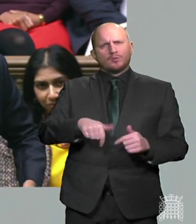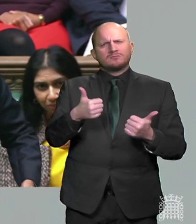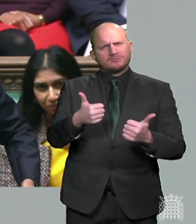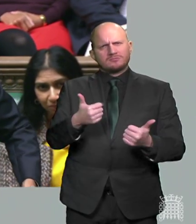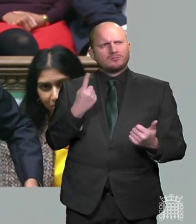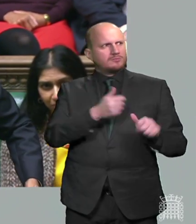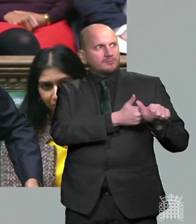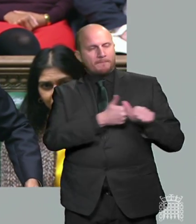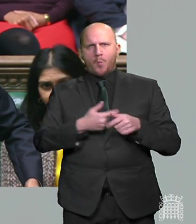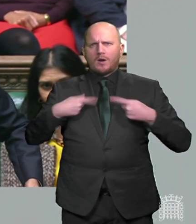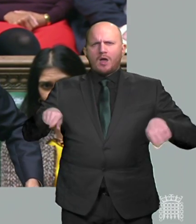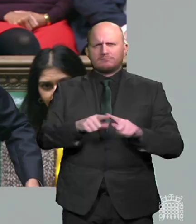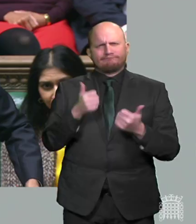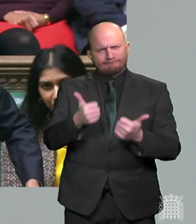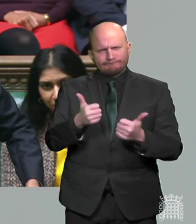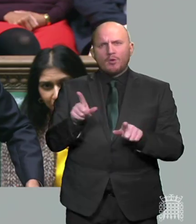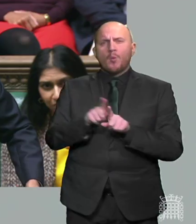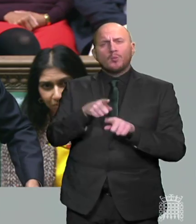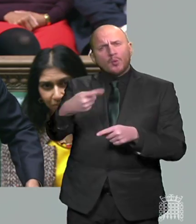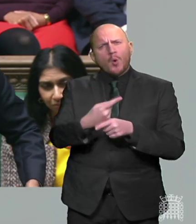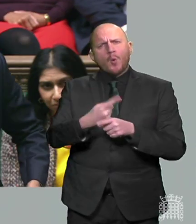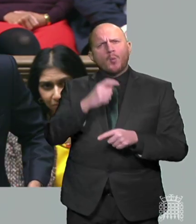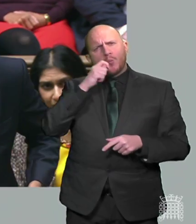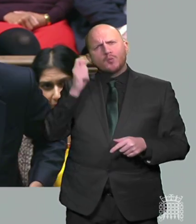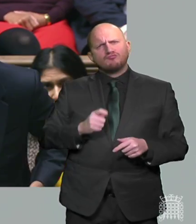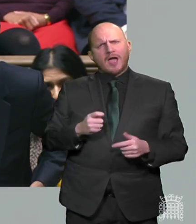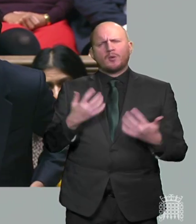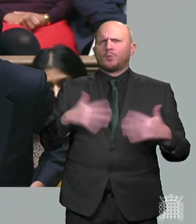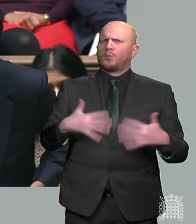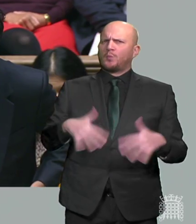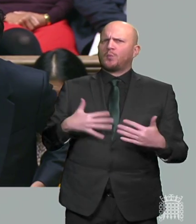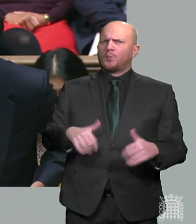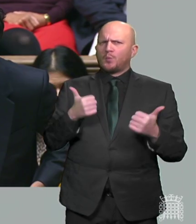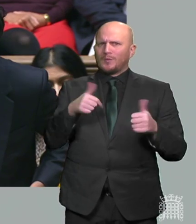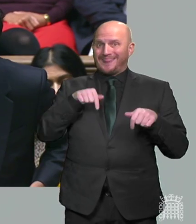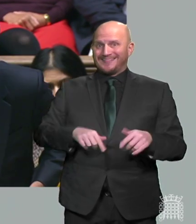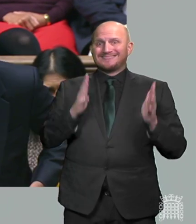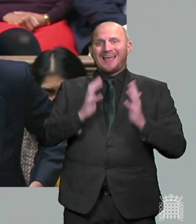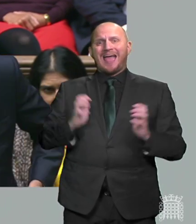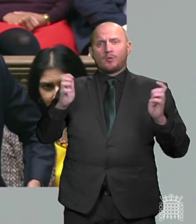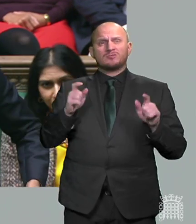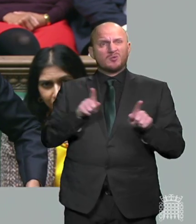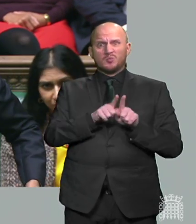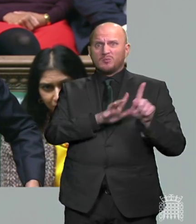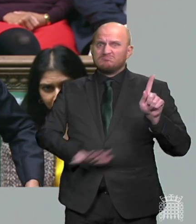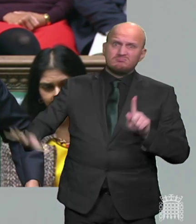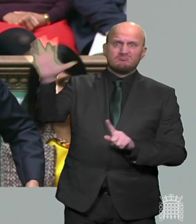I appreciate the right honourable and learned Gentleman’s comments on Ukraine. It has been a point of incredible unity across this House and, indeed, the country.